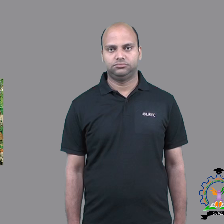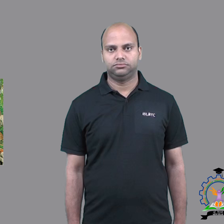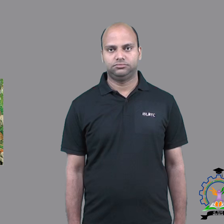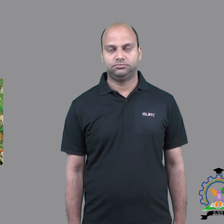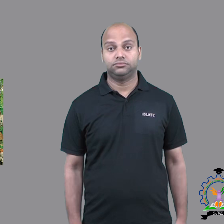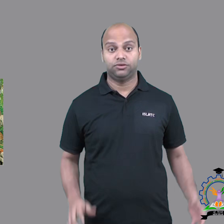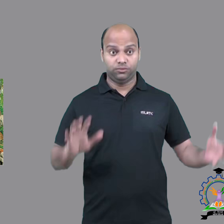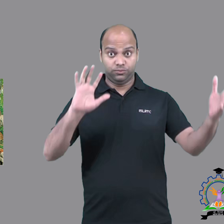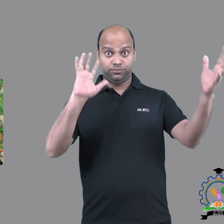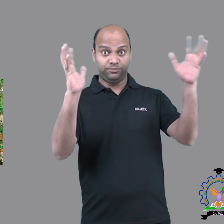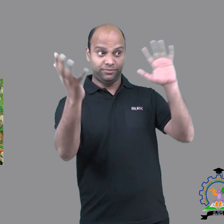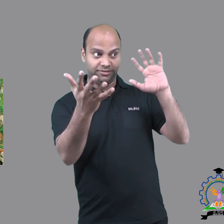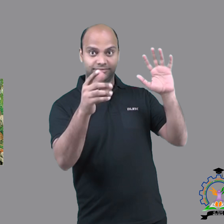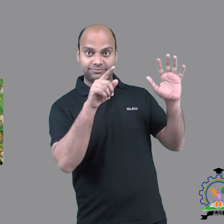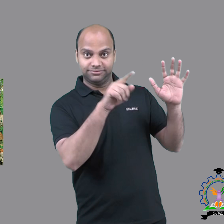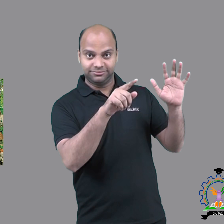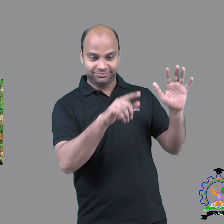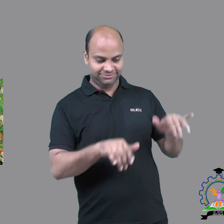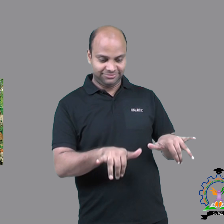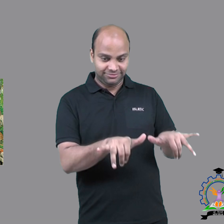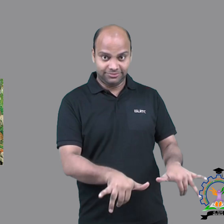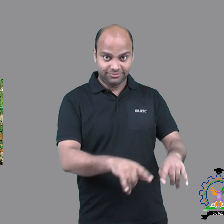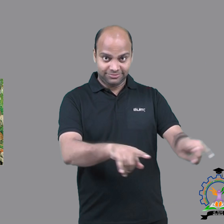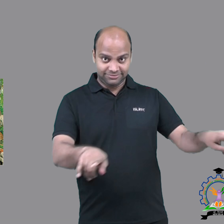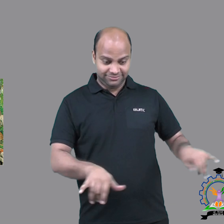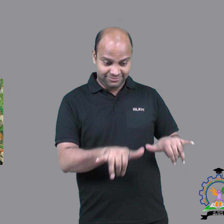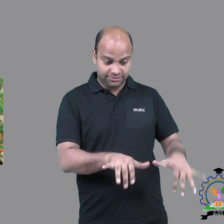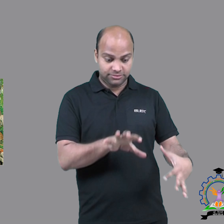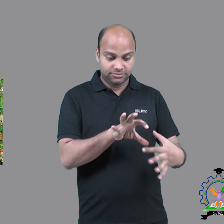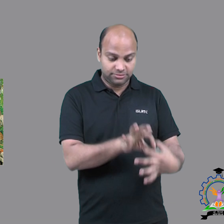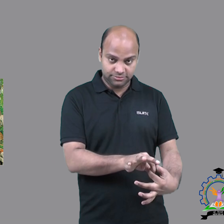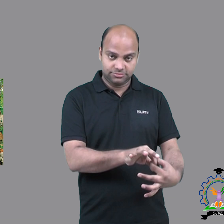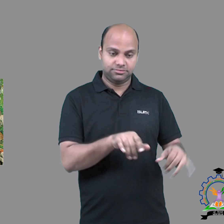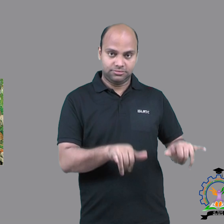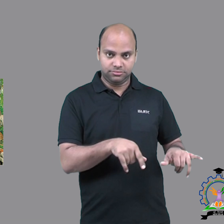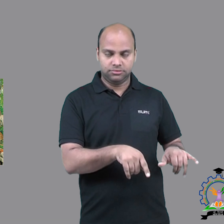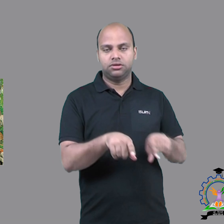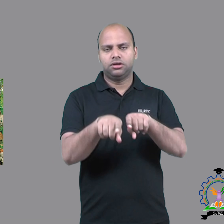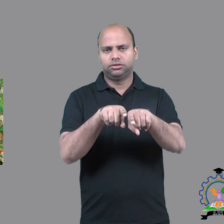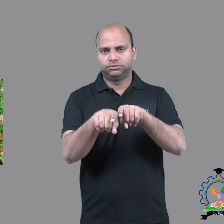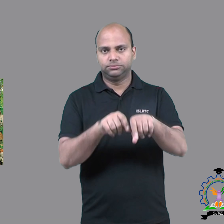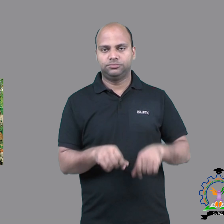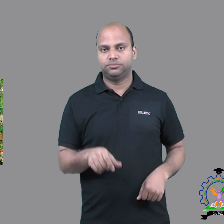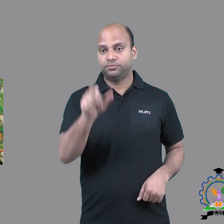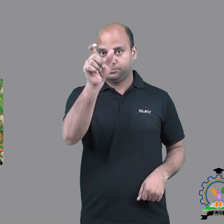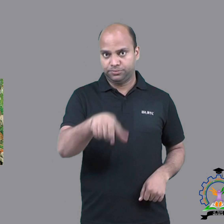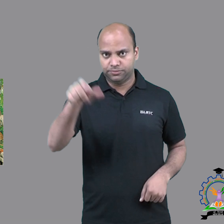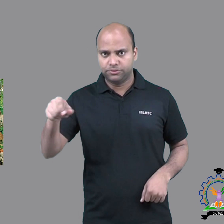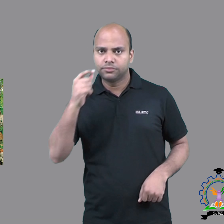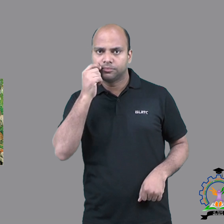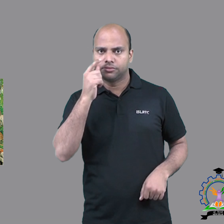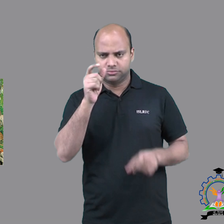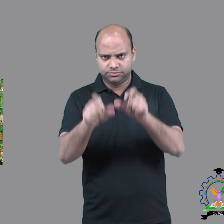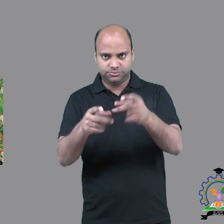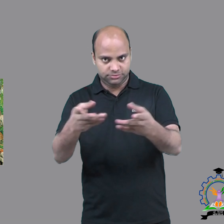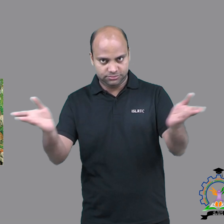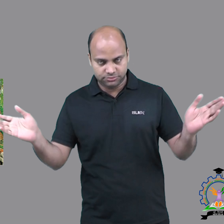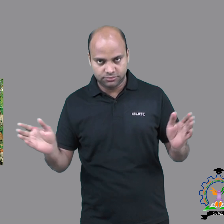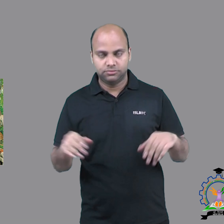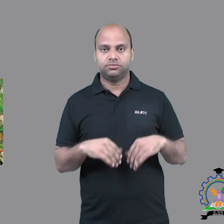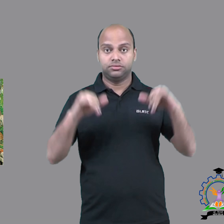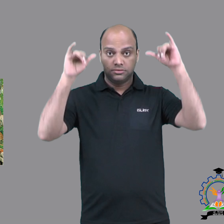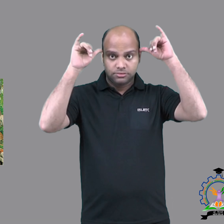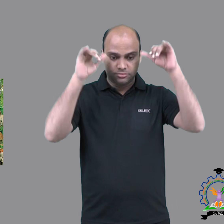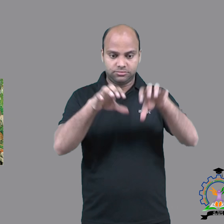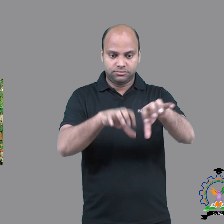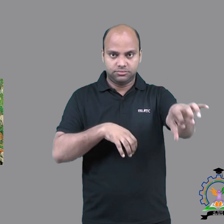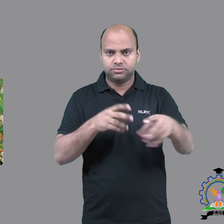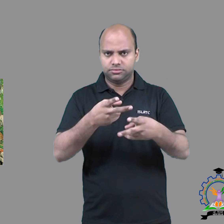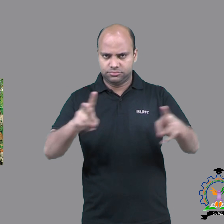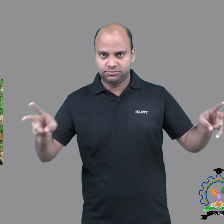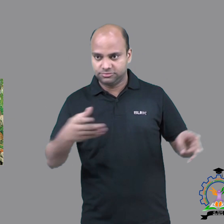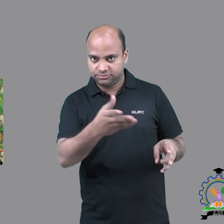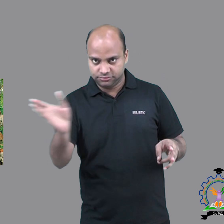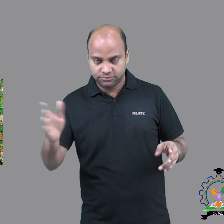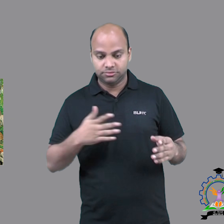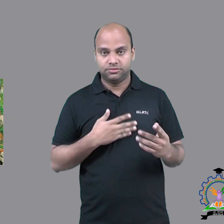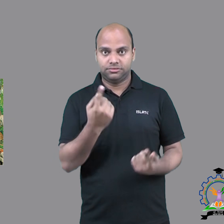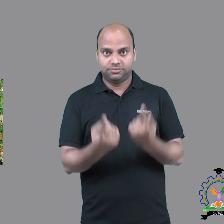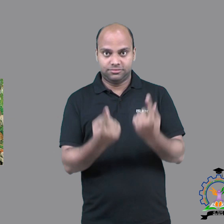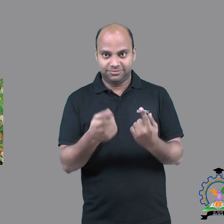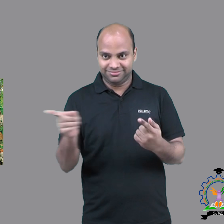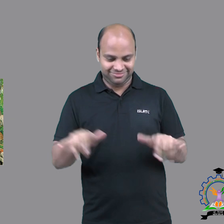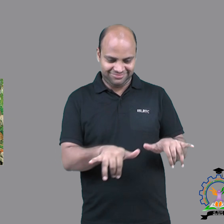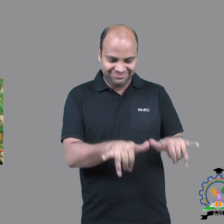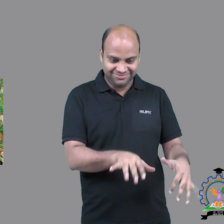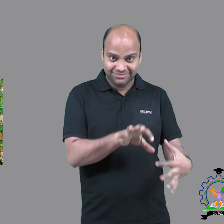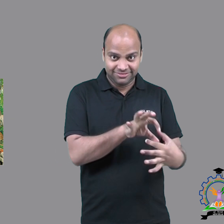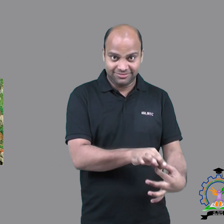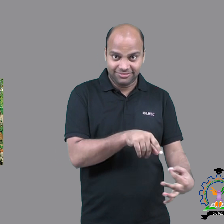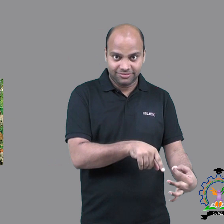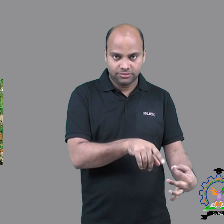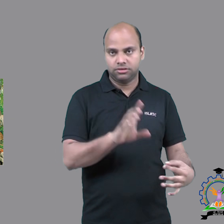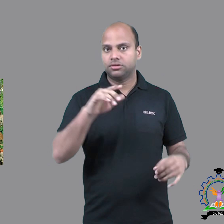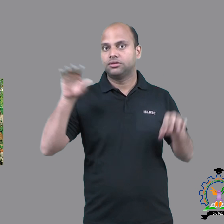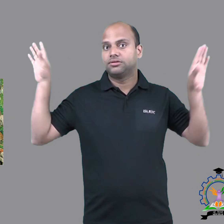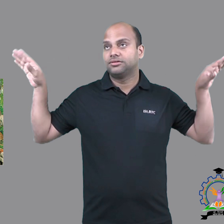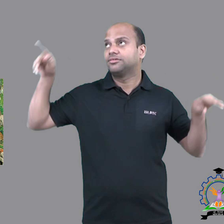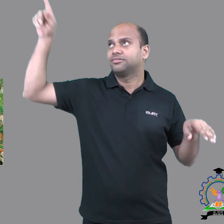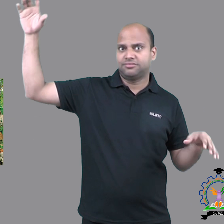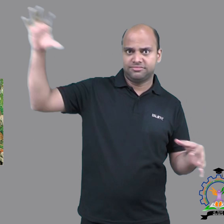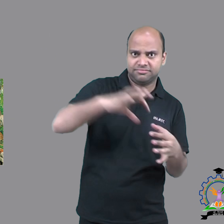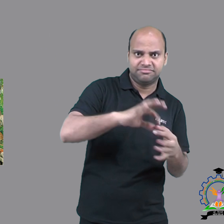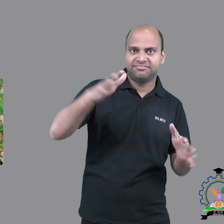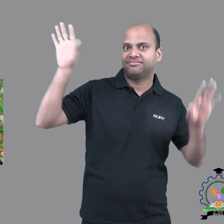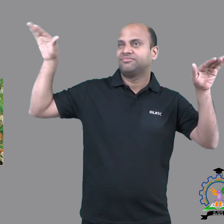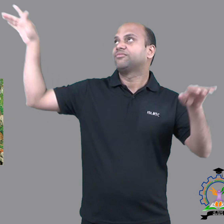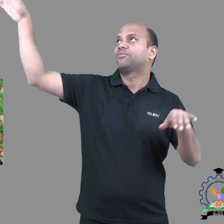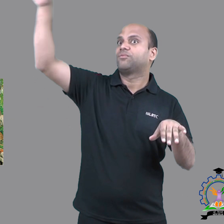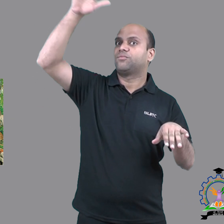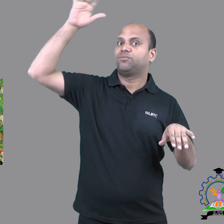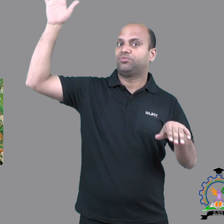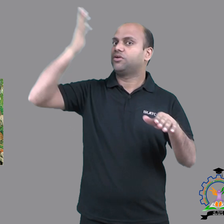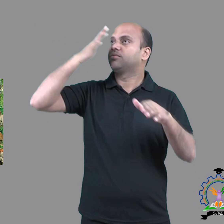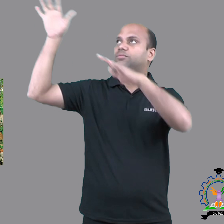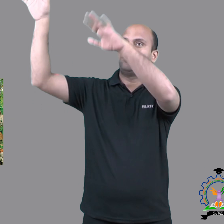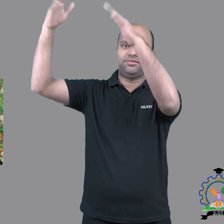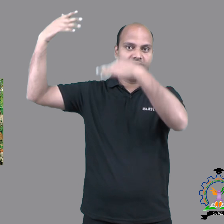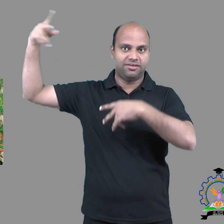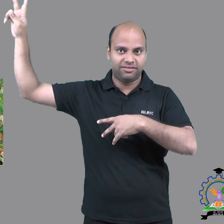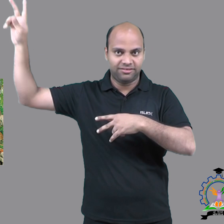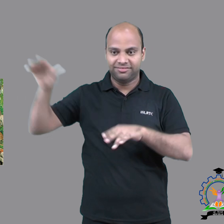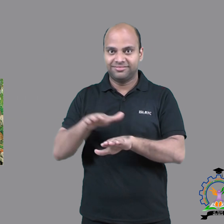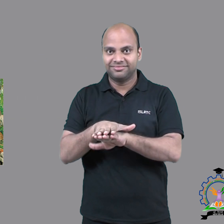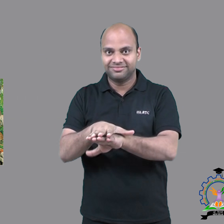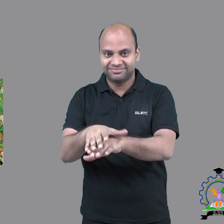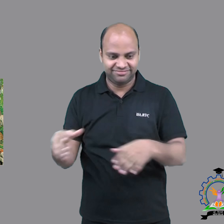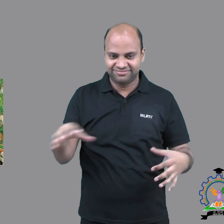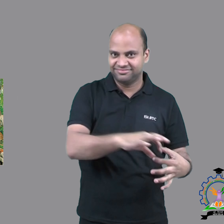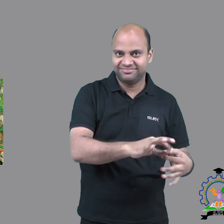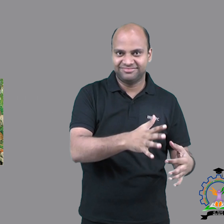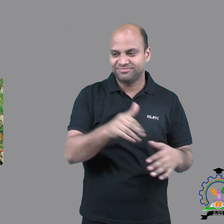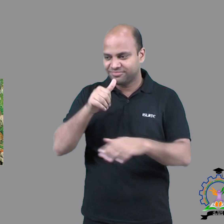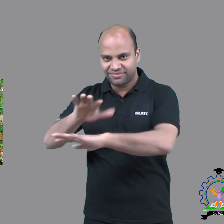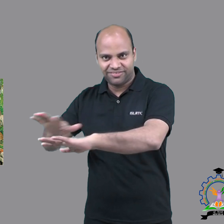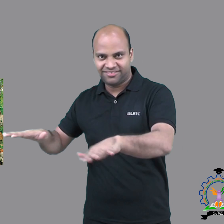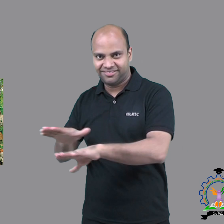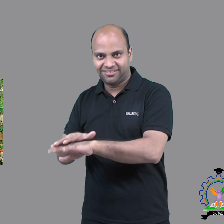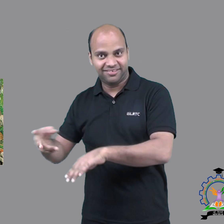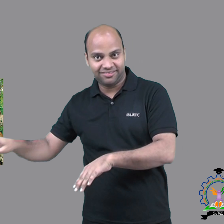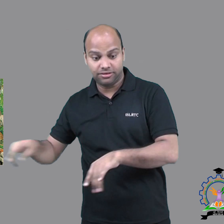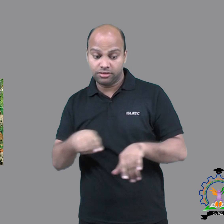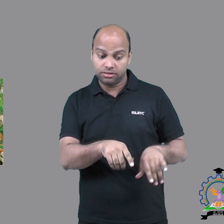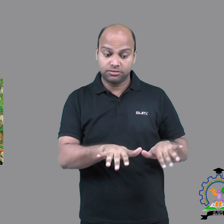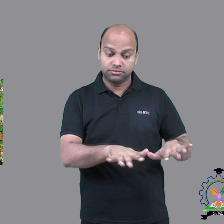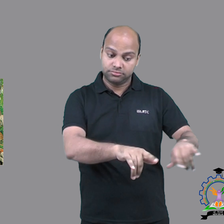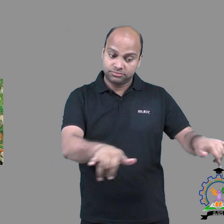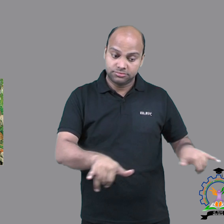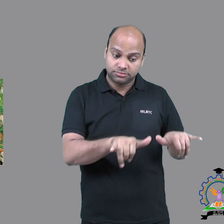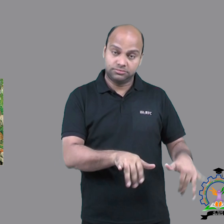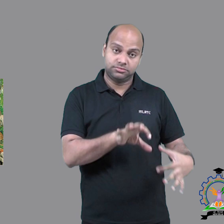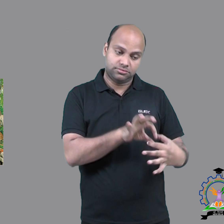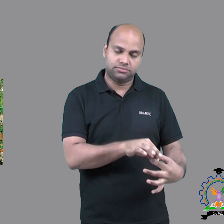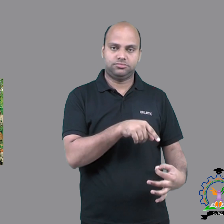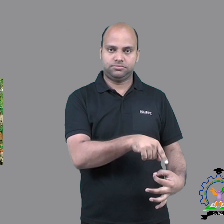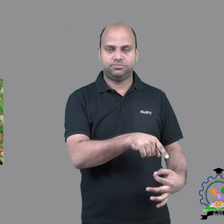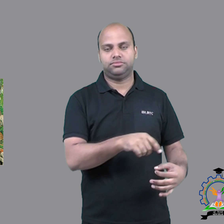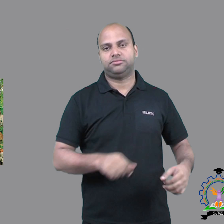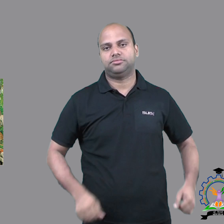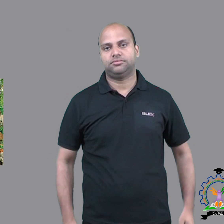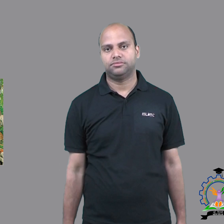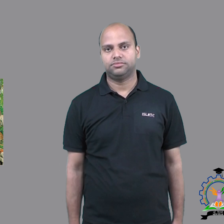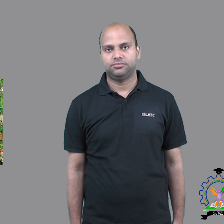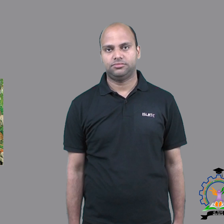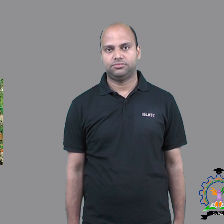Terrestrial